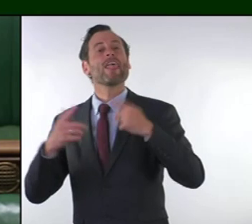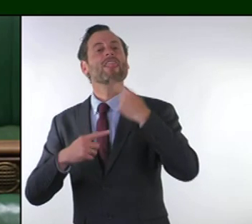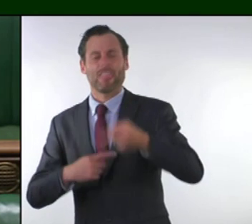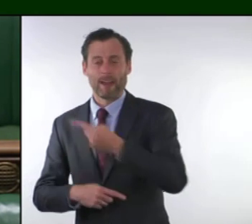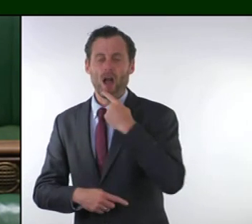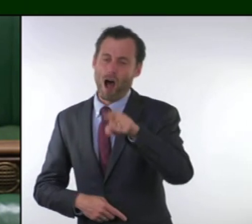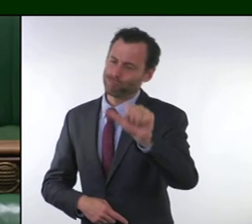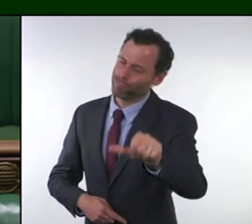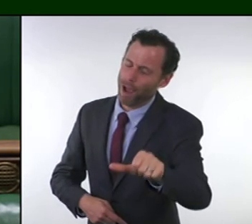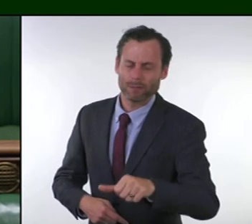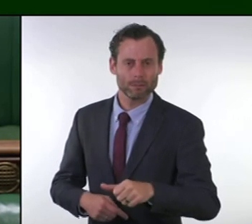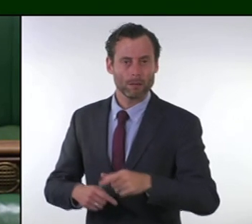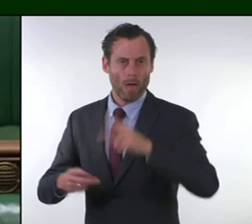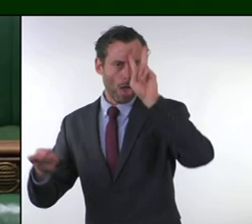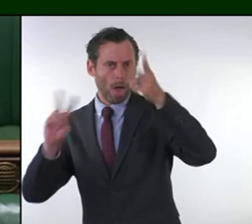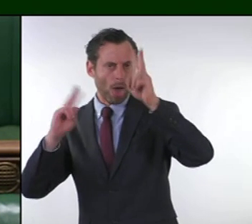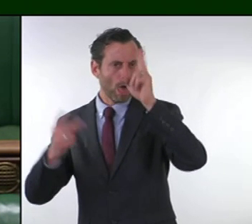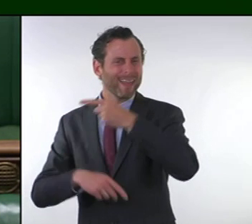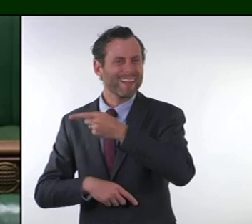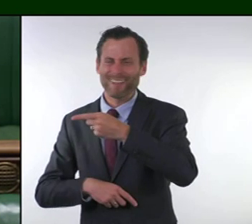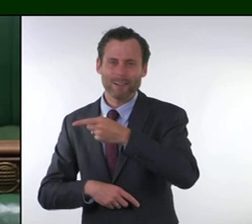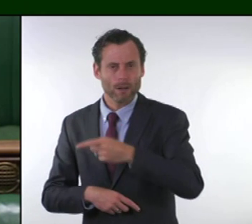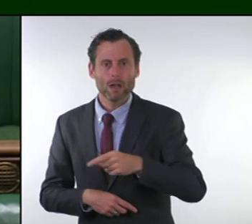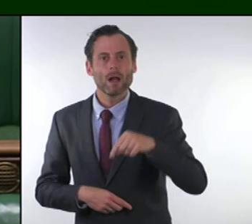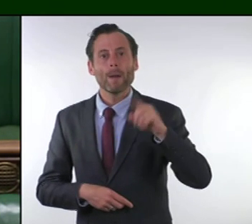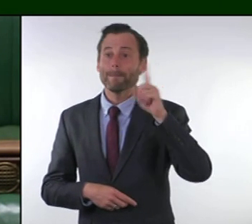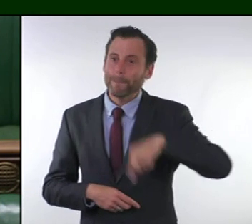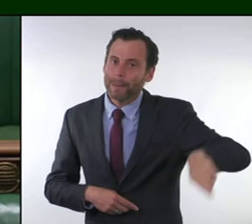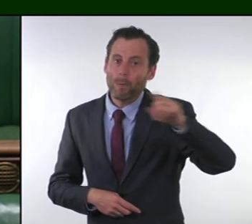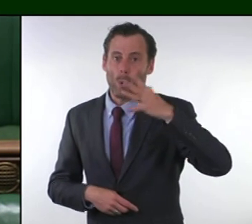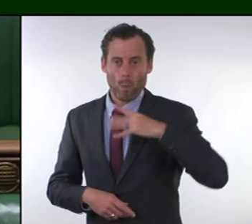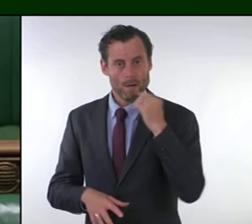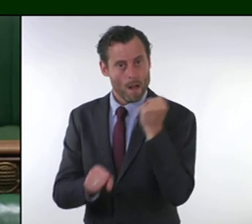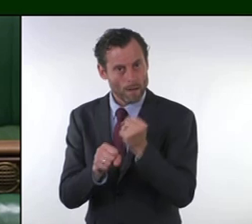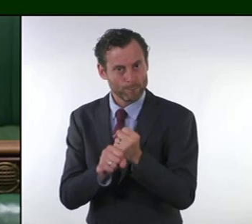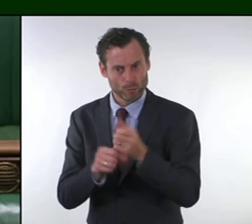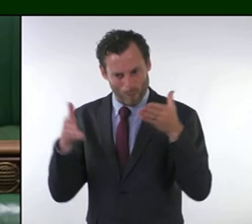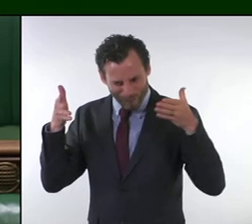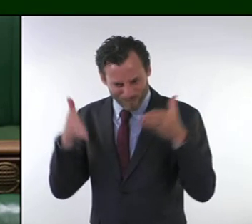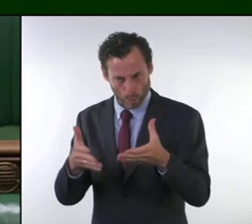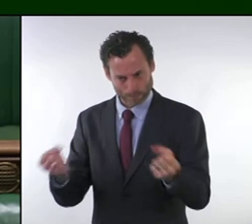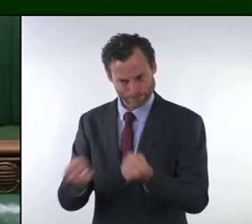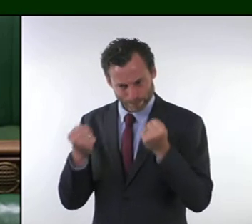What this country wants to see is a steady, stable approach to getting our country back on its feet.